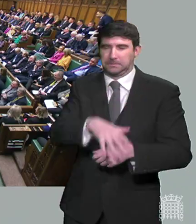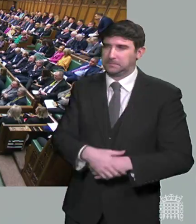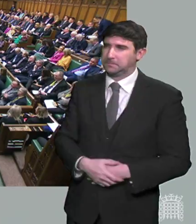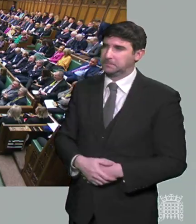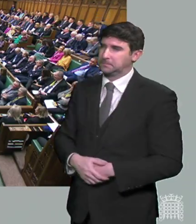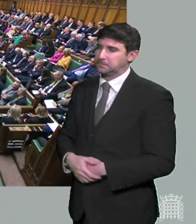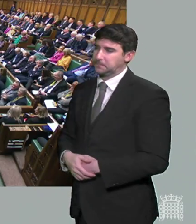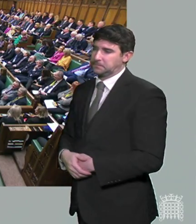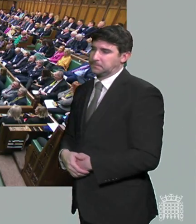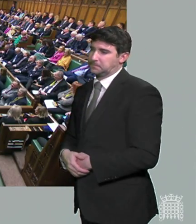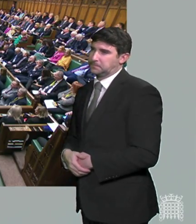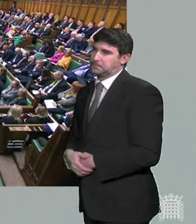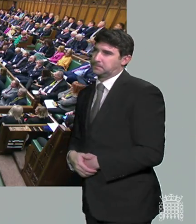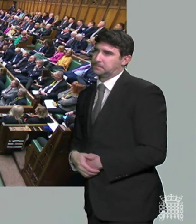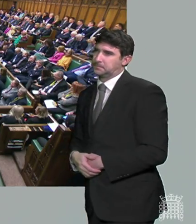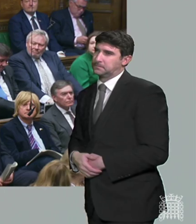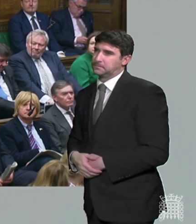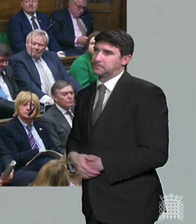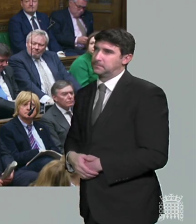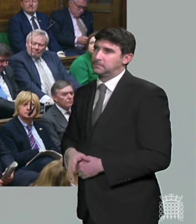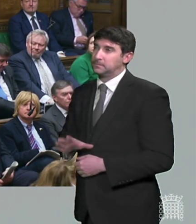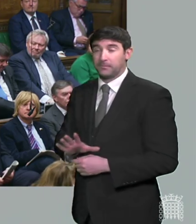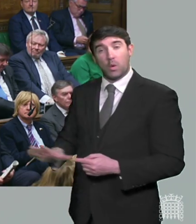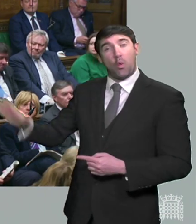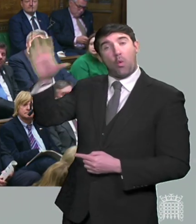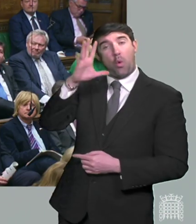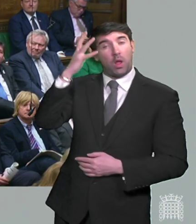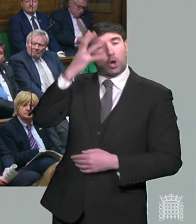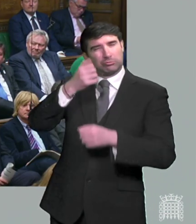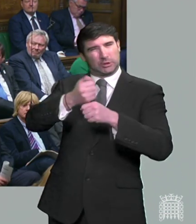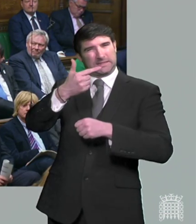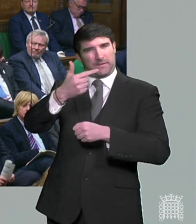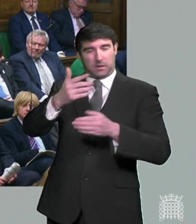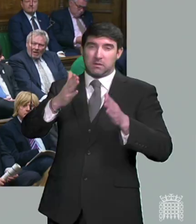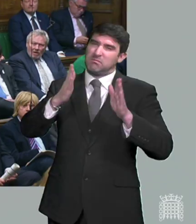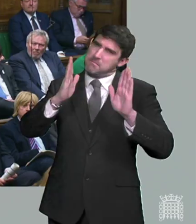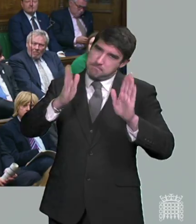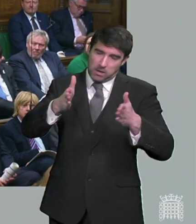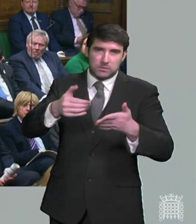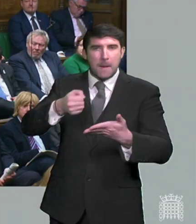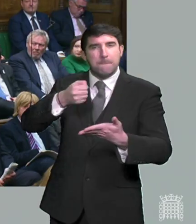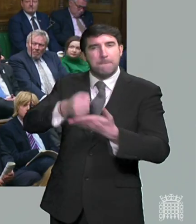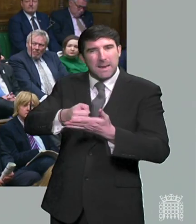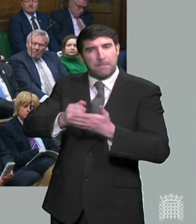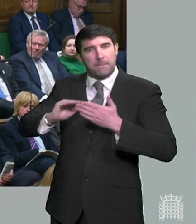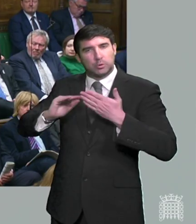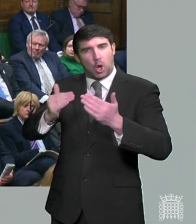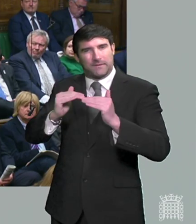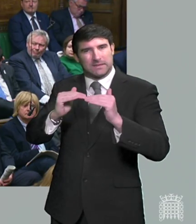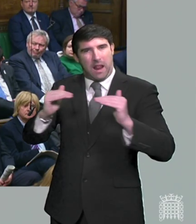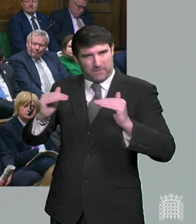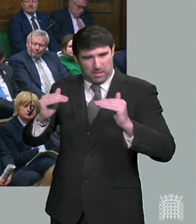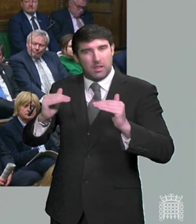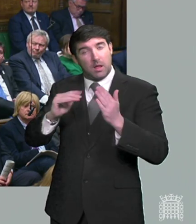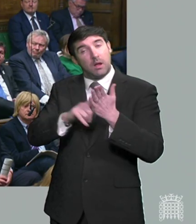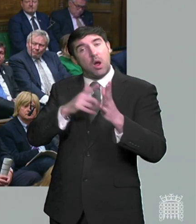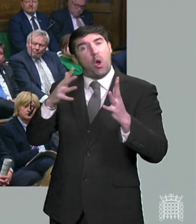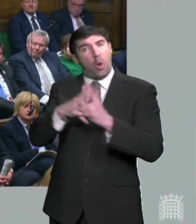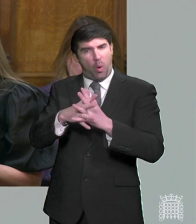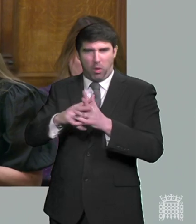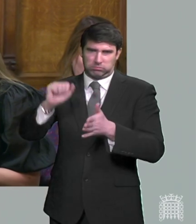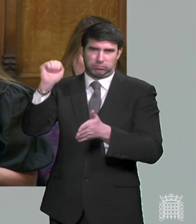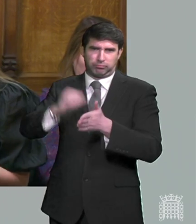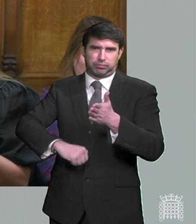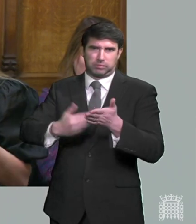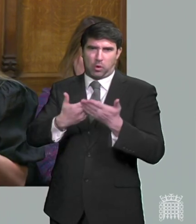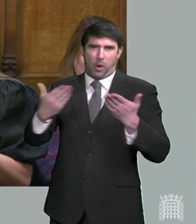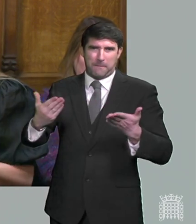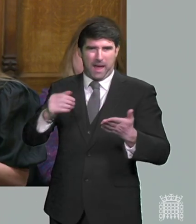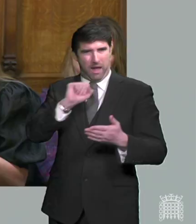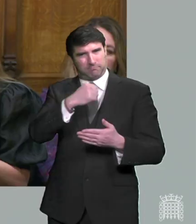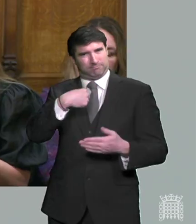Every single country in the G7 requires some level of minimum service to be provided when strikes take place in essential public services, often with laws that go much further than that.